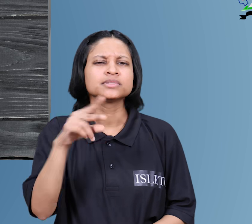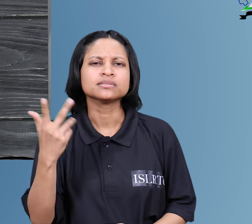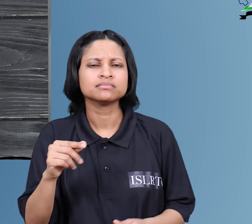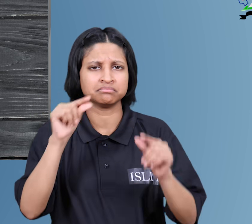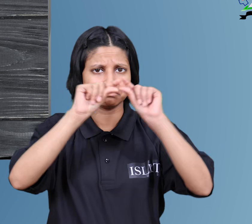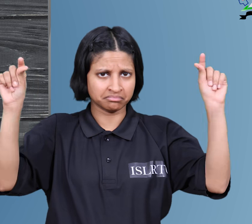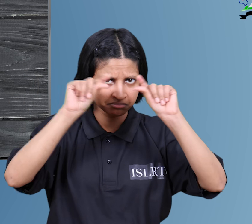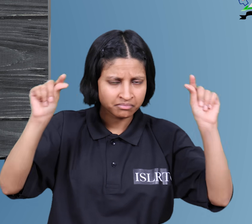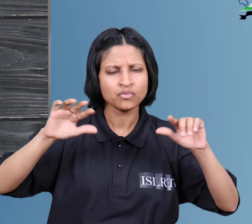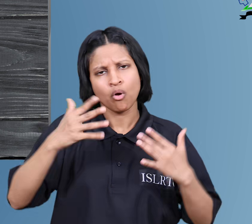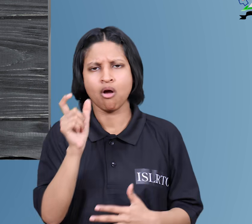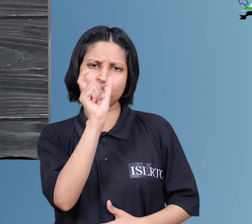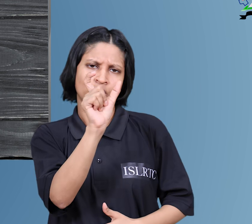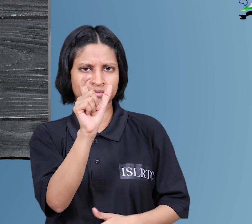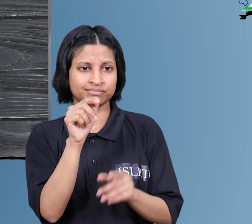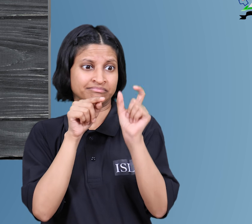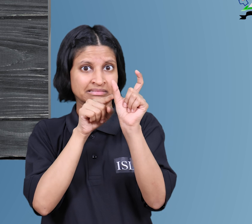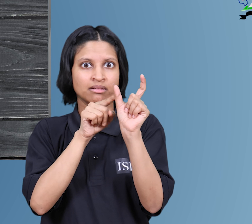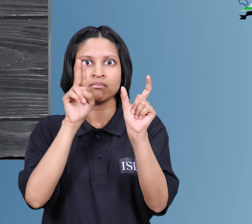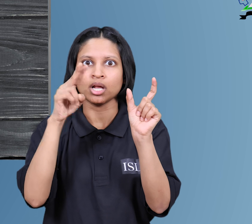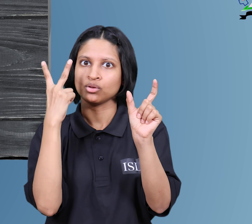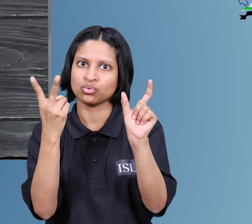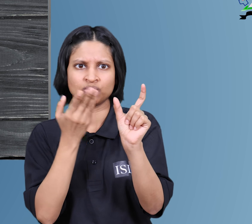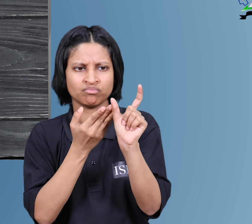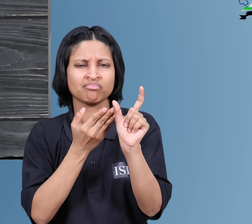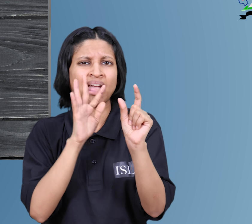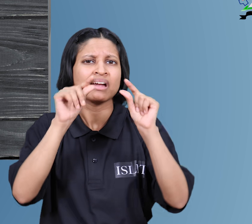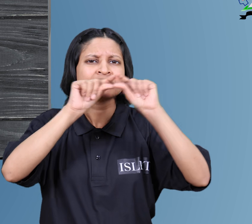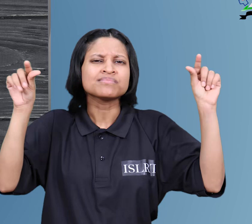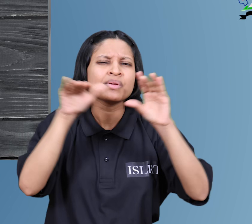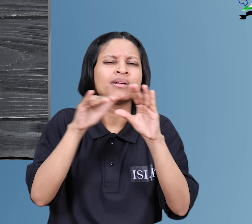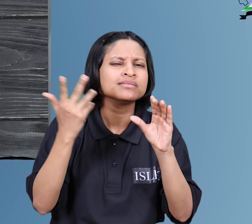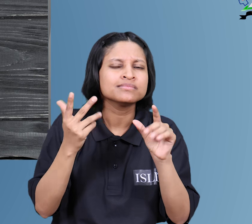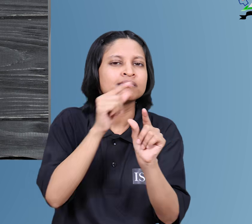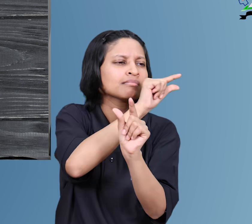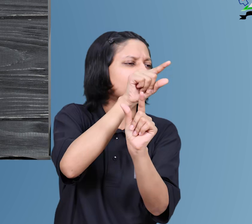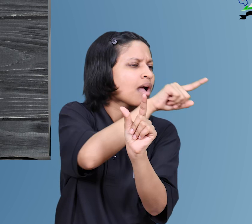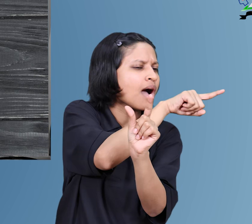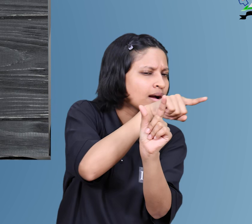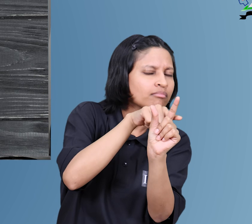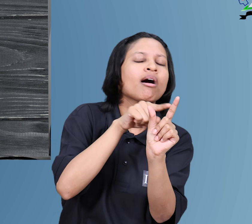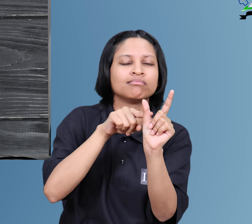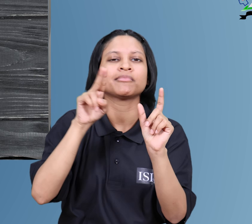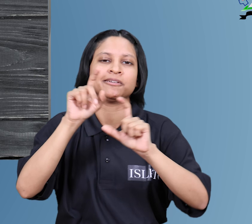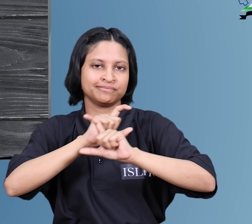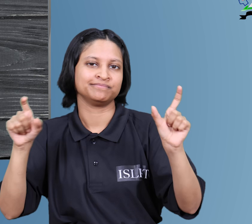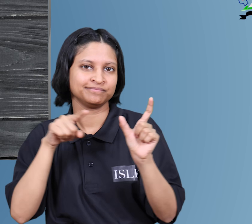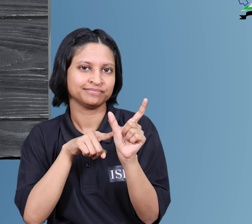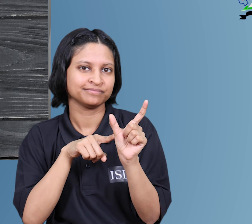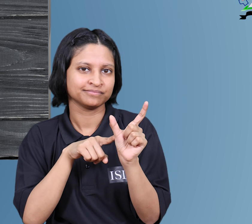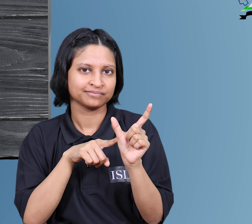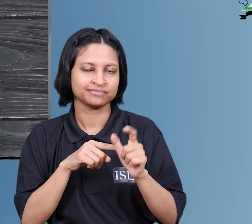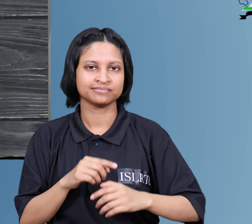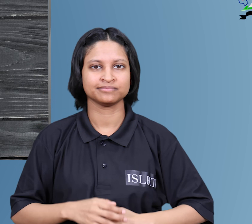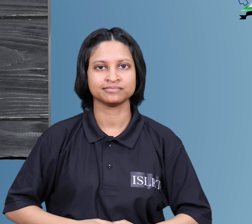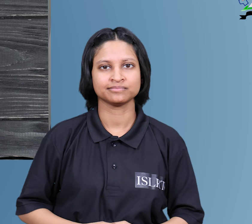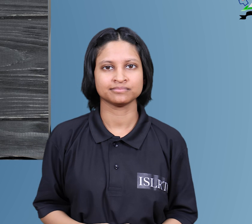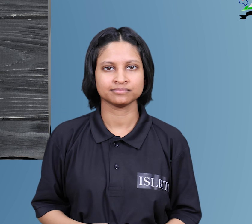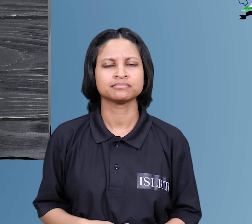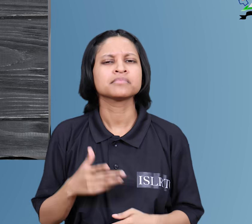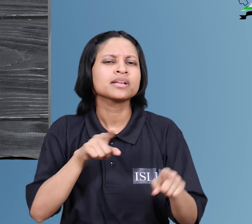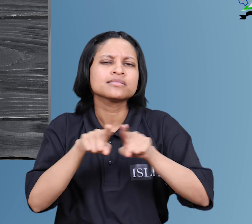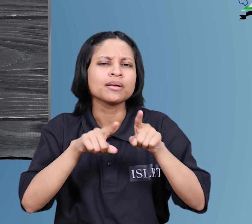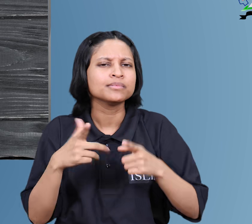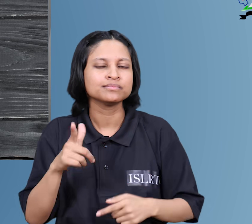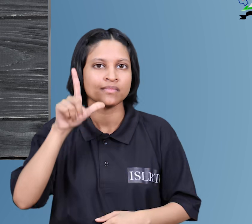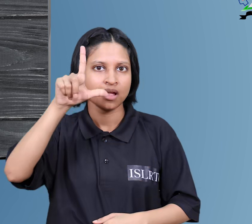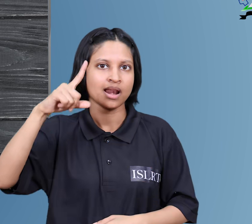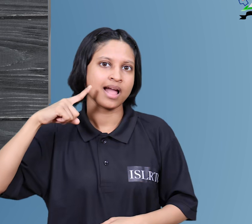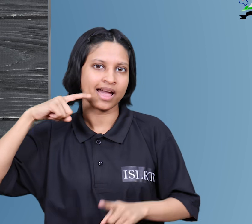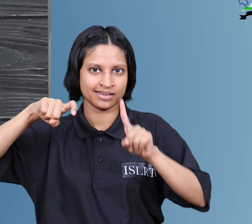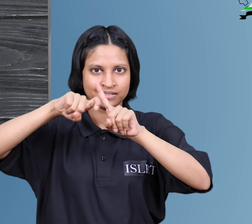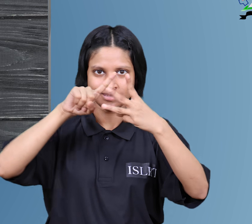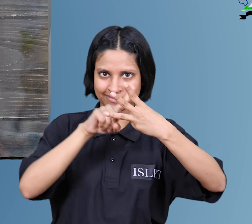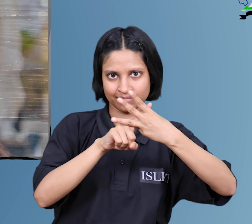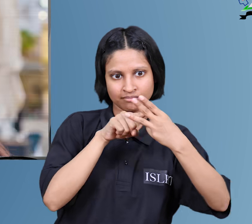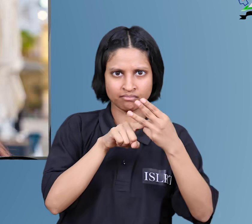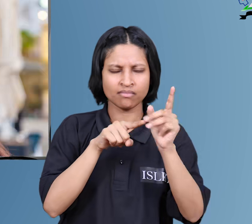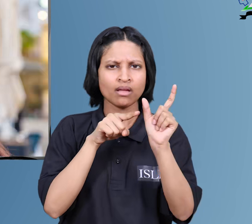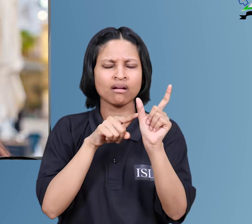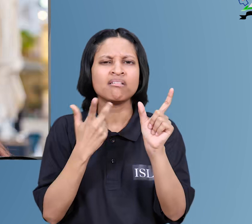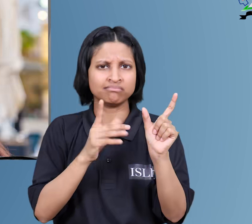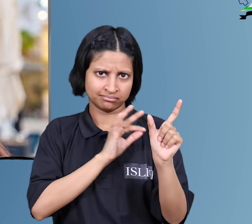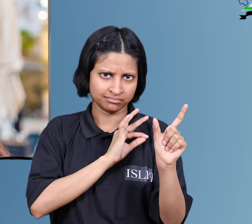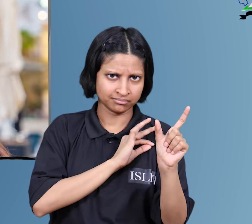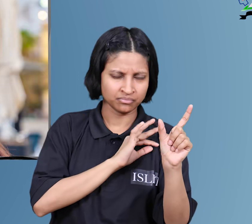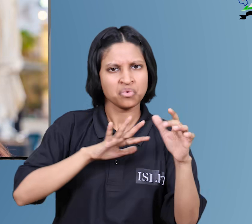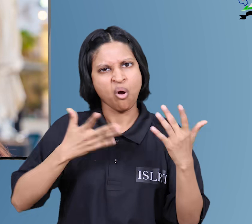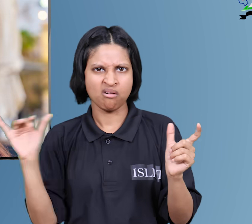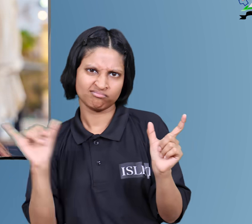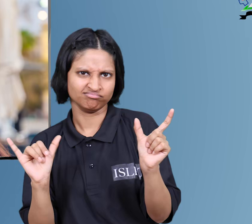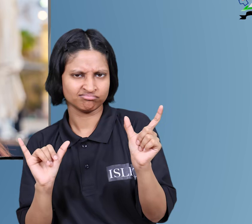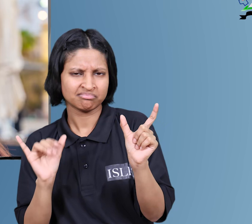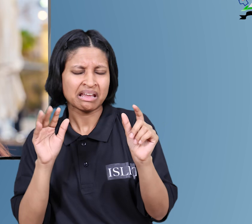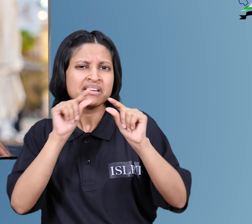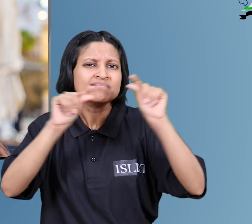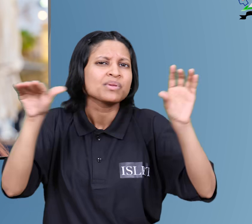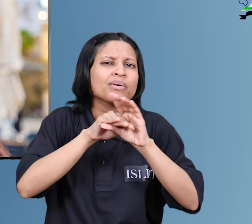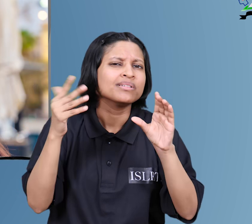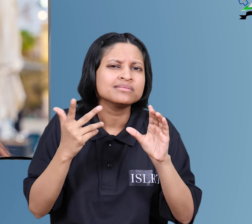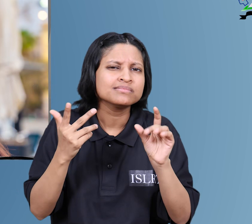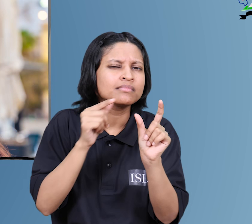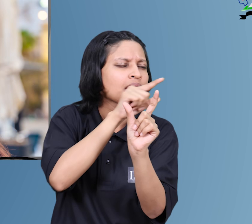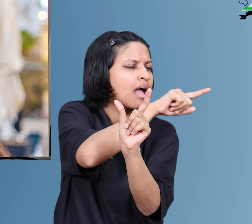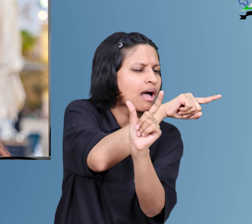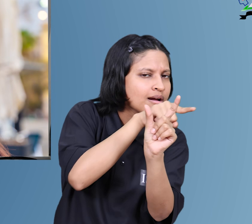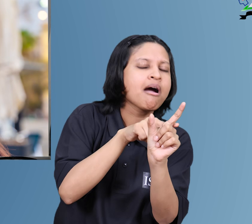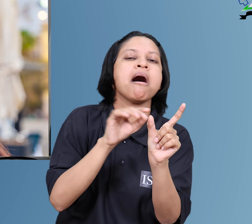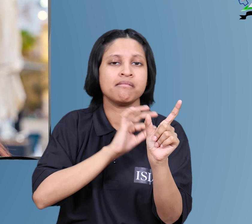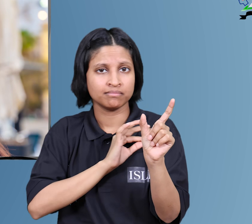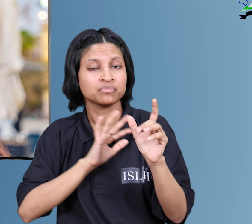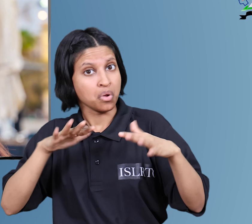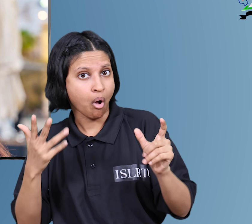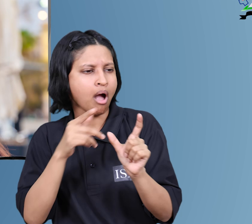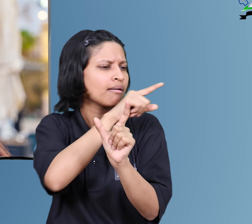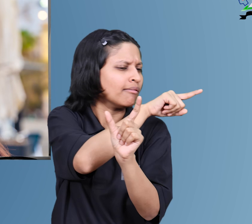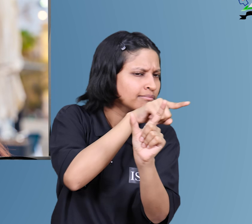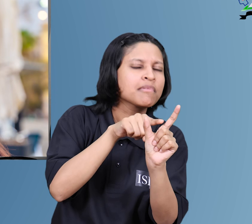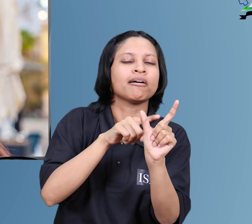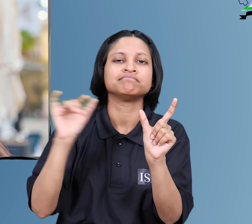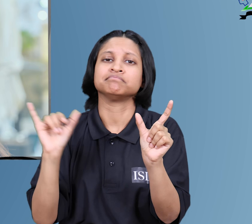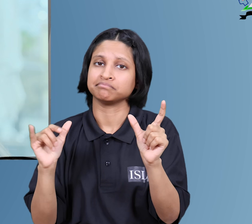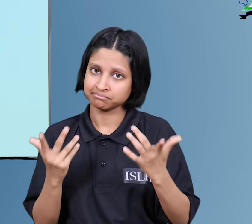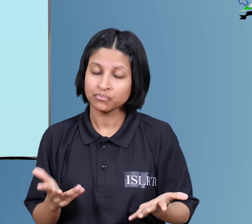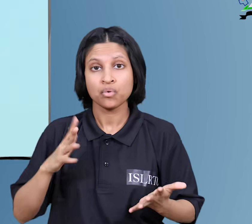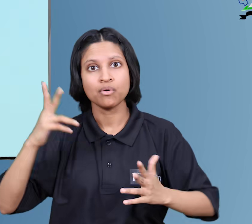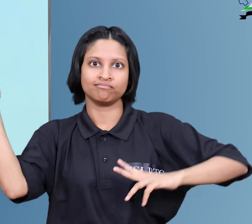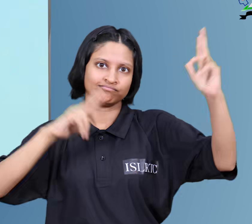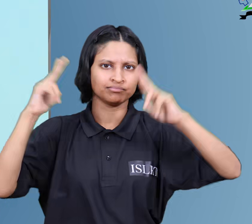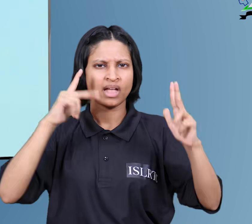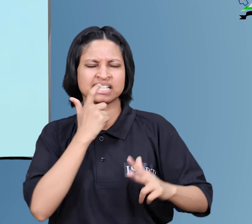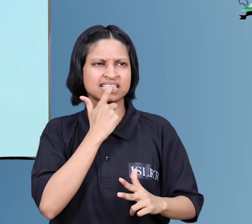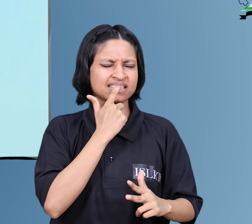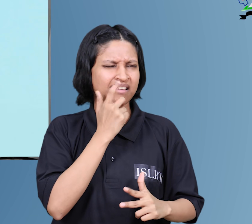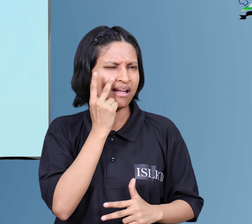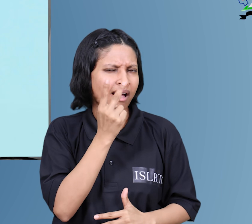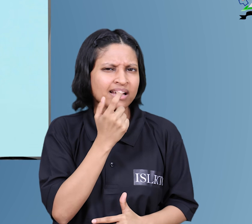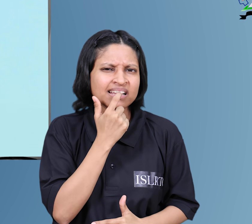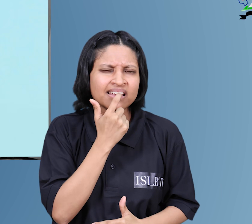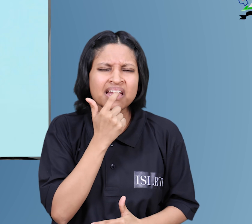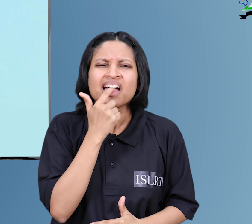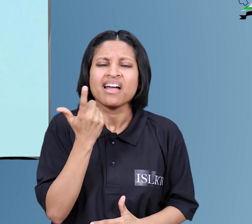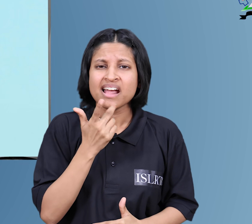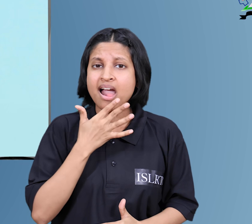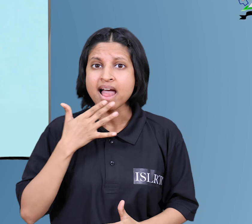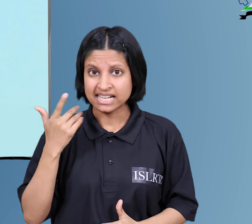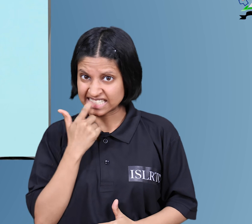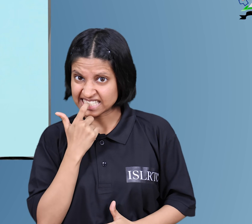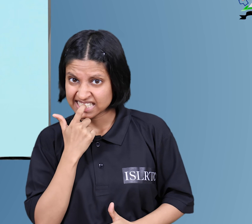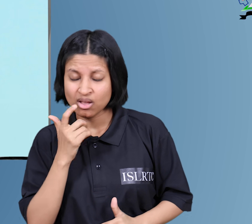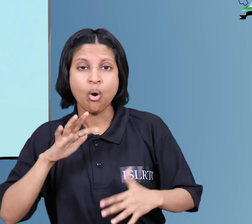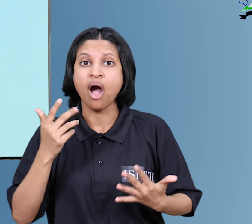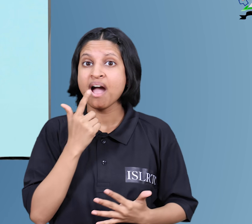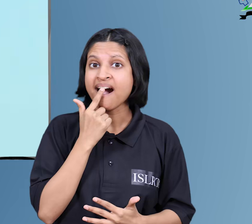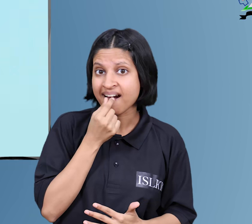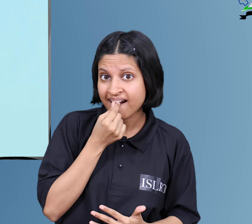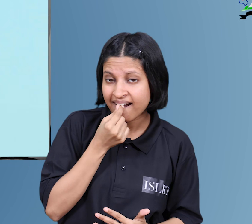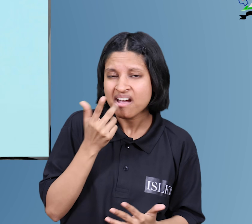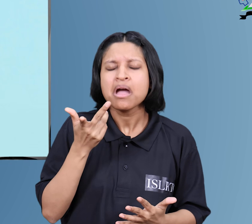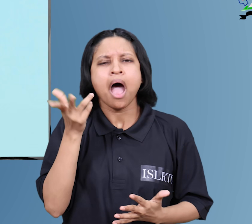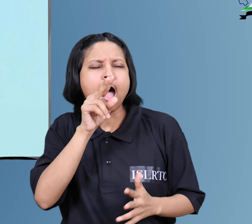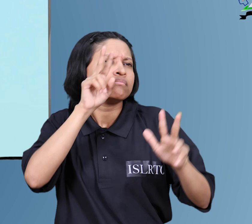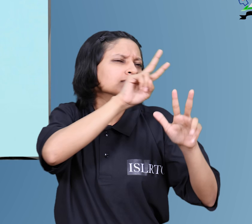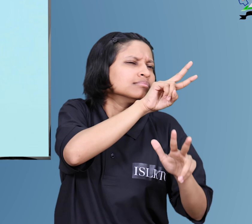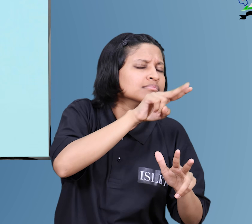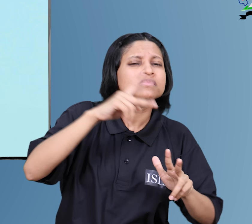The circumstances or setting in which a word or phrase is used, thereby affecting its meaning. For example, the word “like” can mean “to enjoy” or “similar,” and this particular sign can indicate “white” or “teeth.”